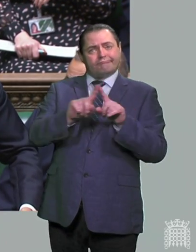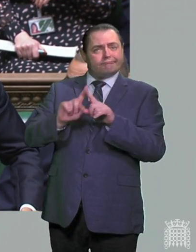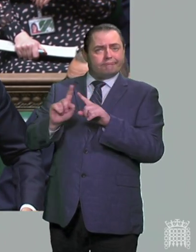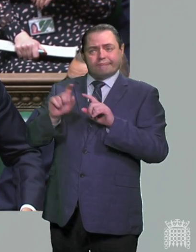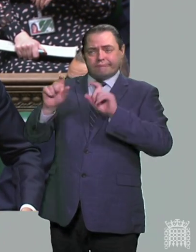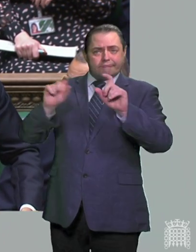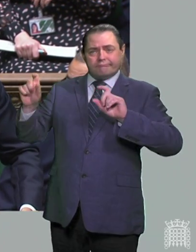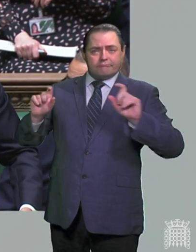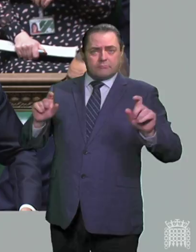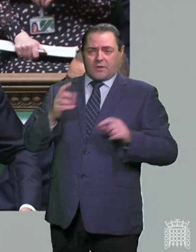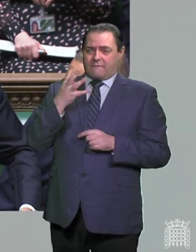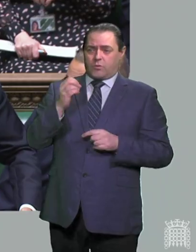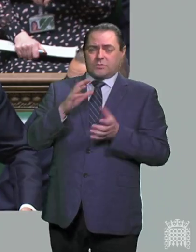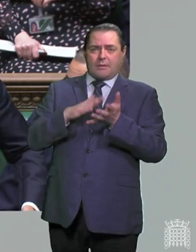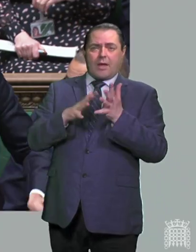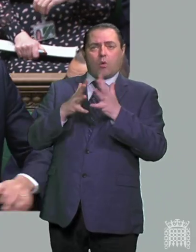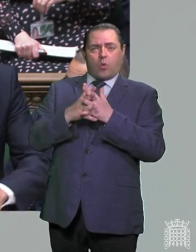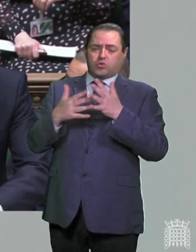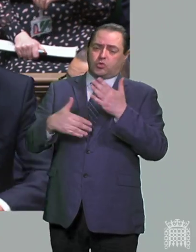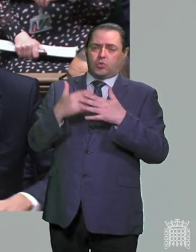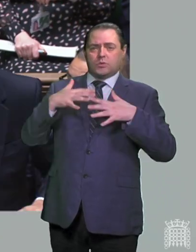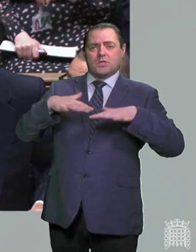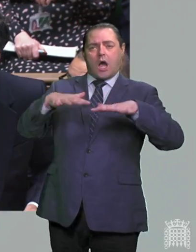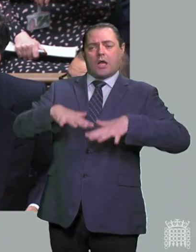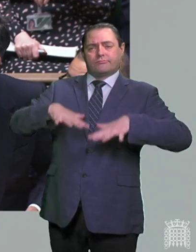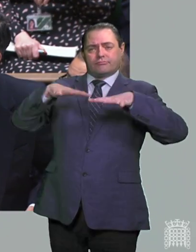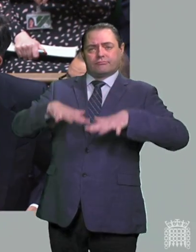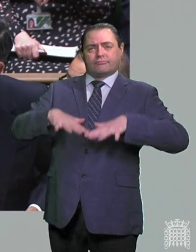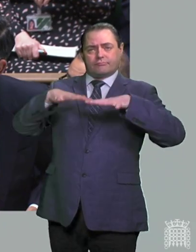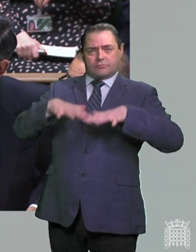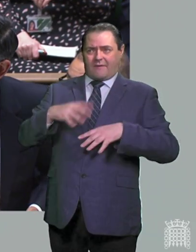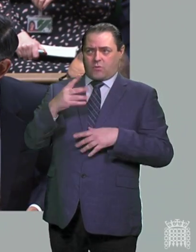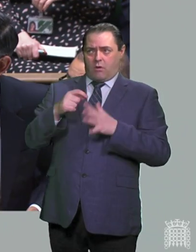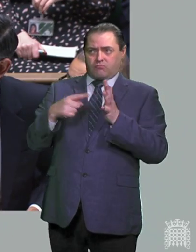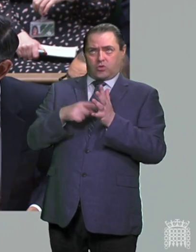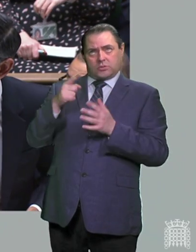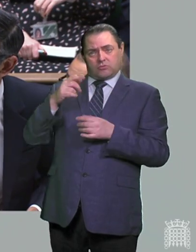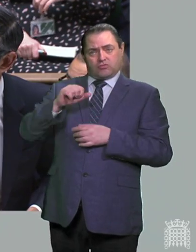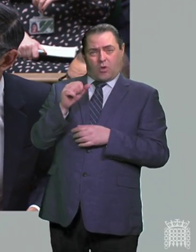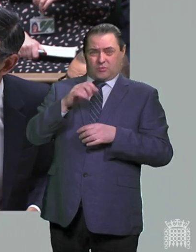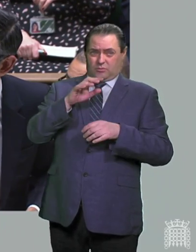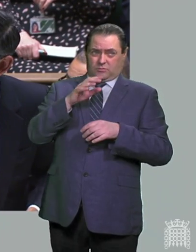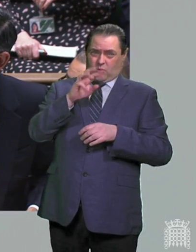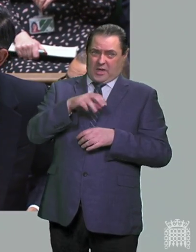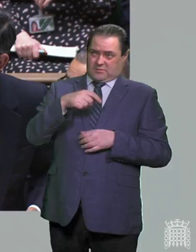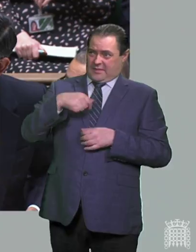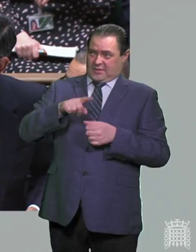There has been 40 MW of new tidal stream power from four projects across Scotland and Wales in the last year.